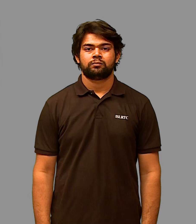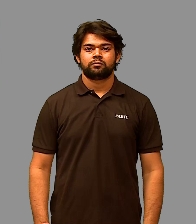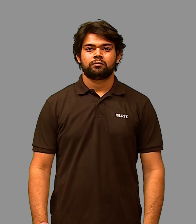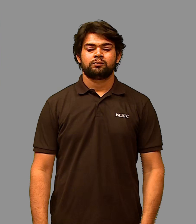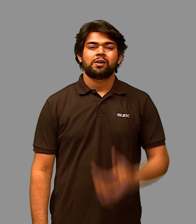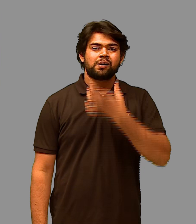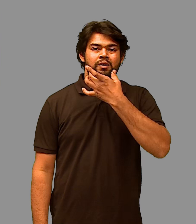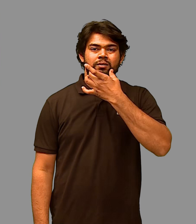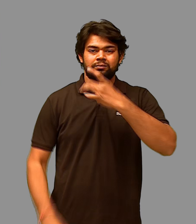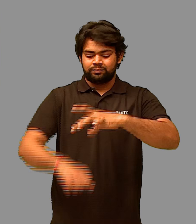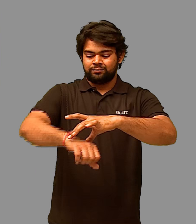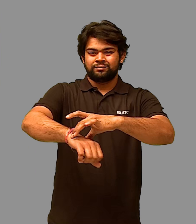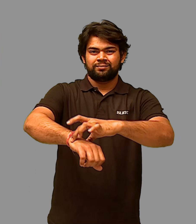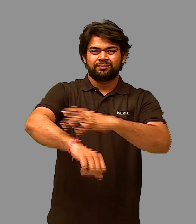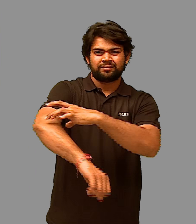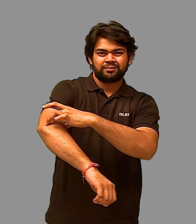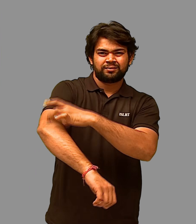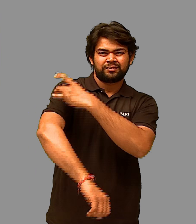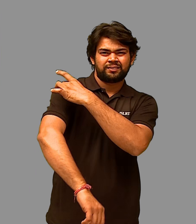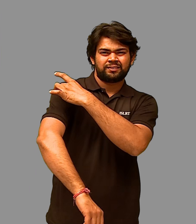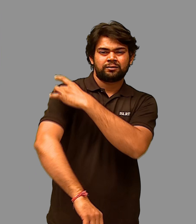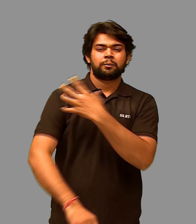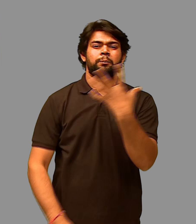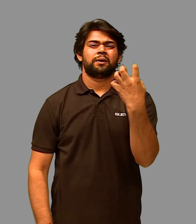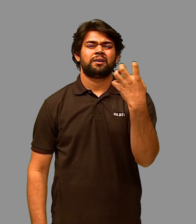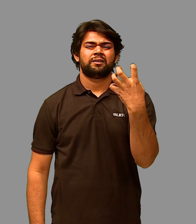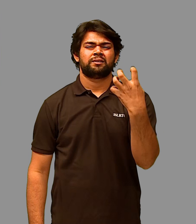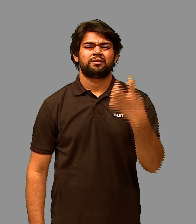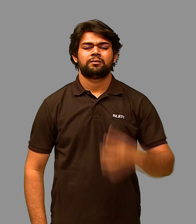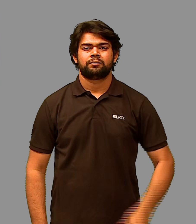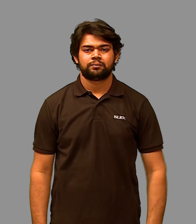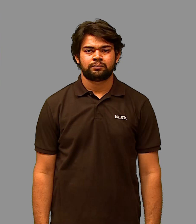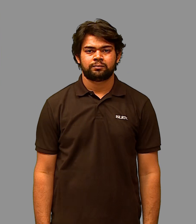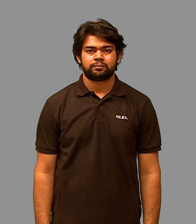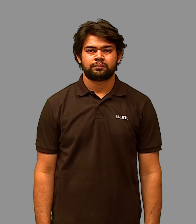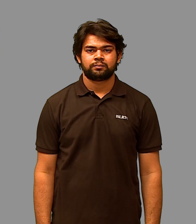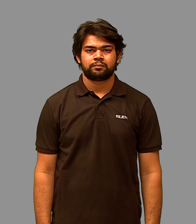Arthritis